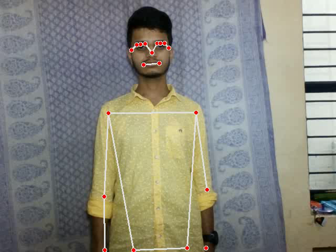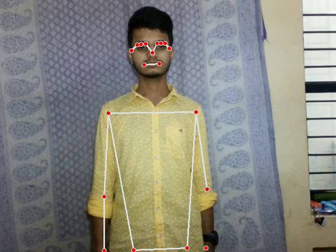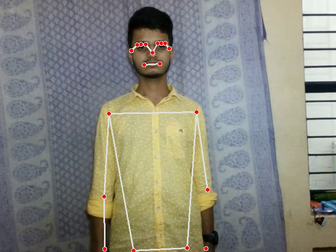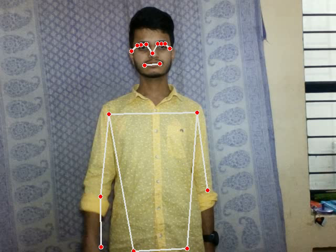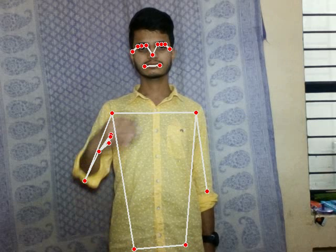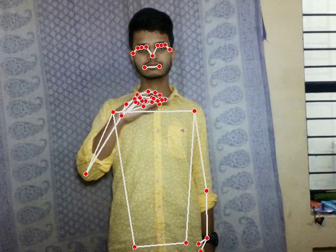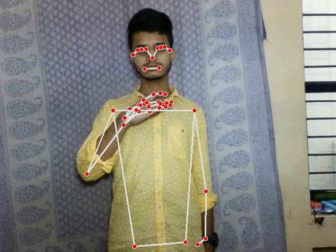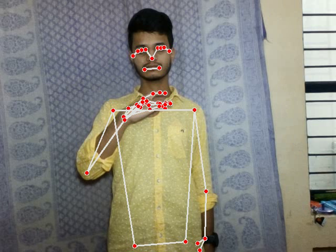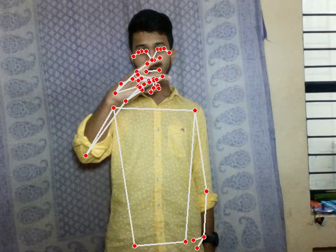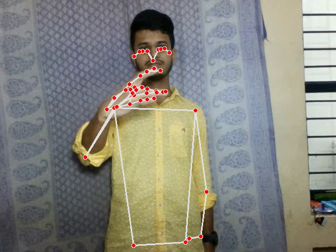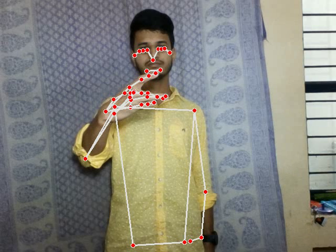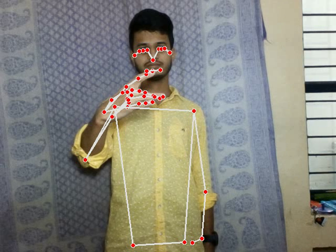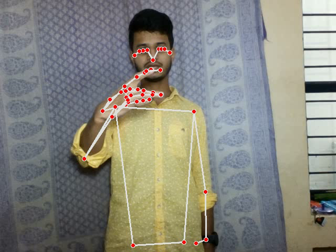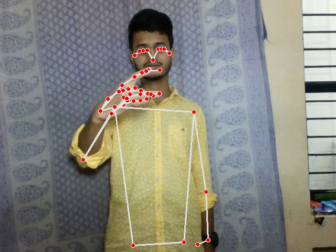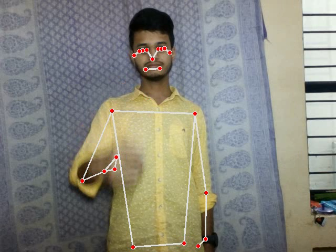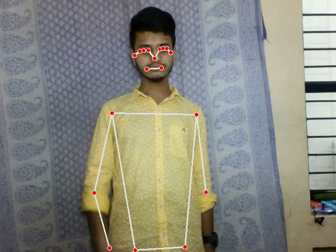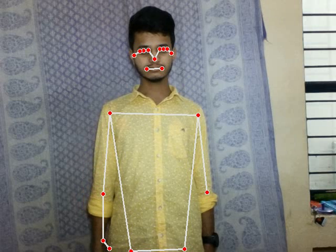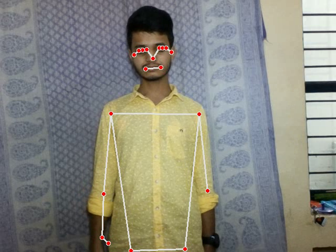like